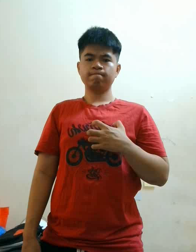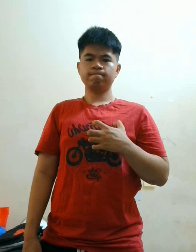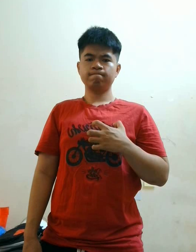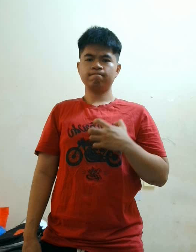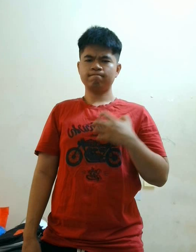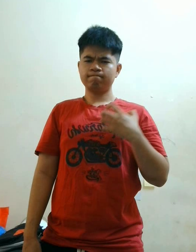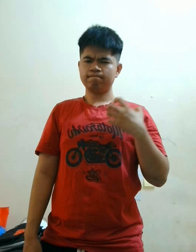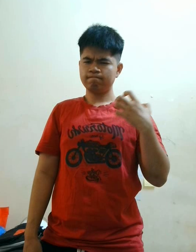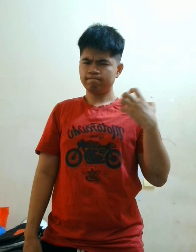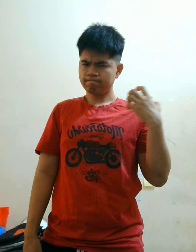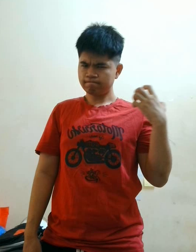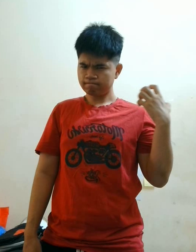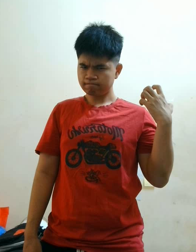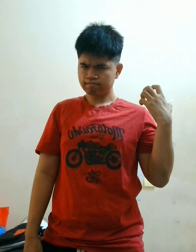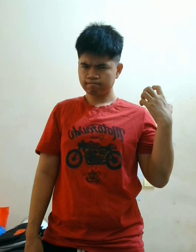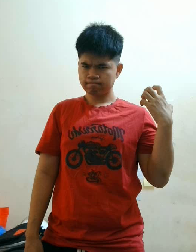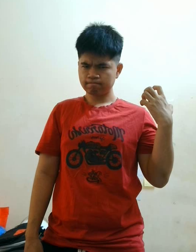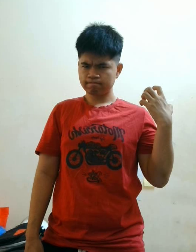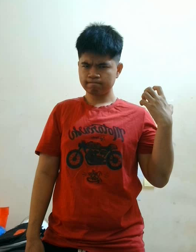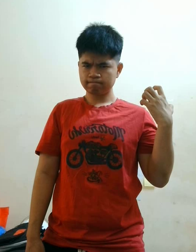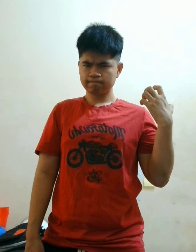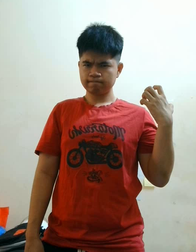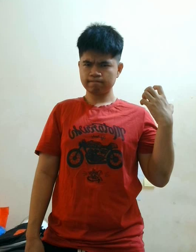tuc gian